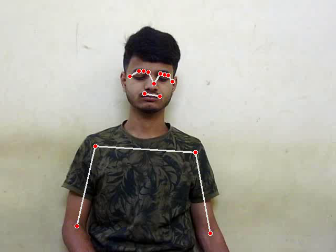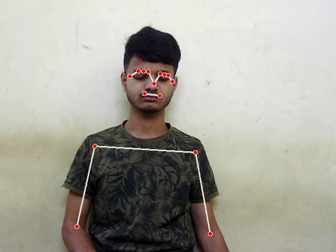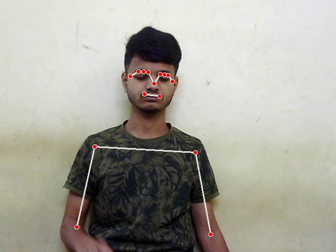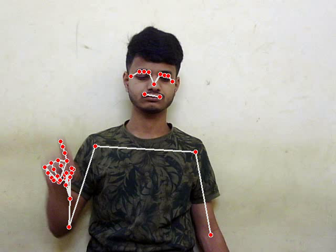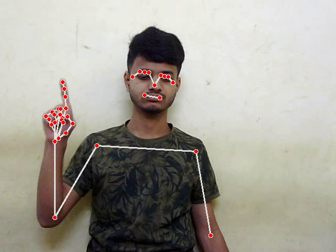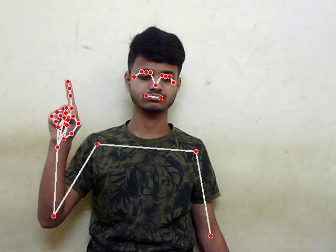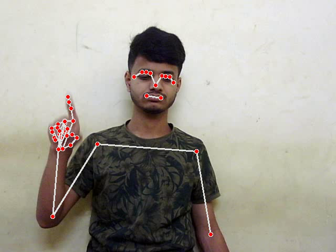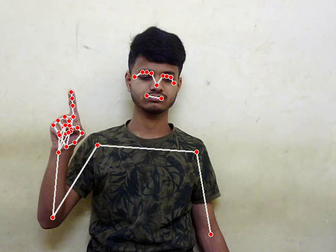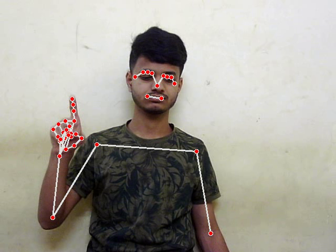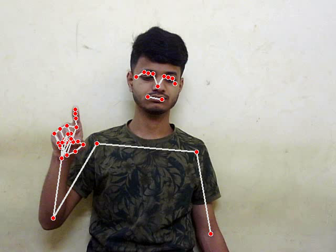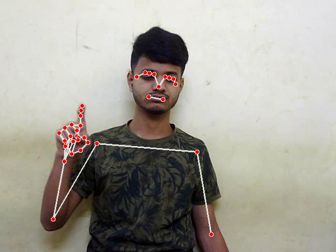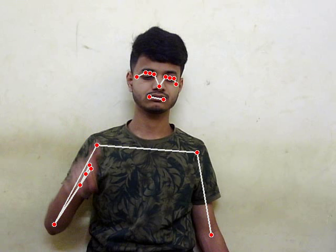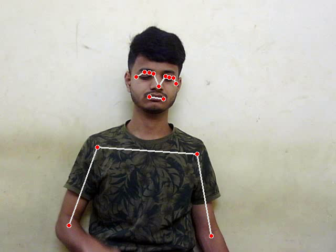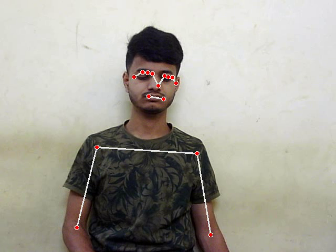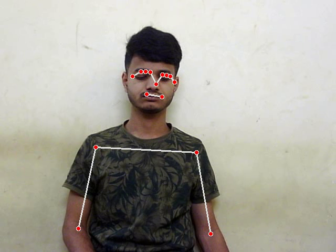need